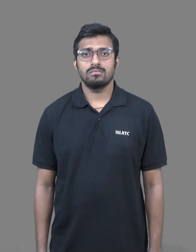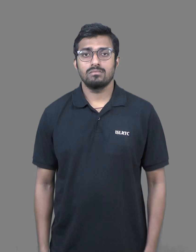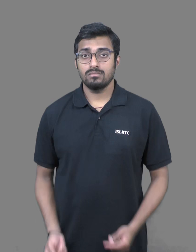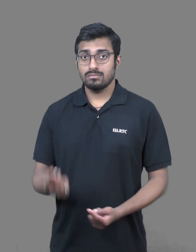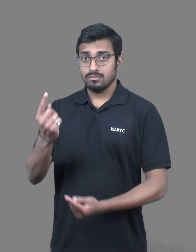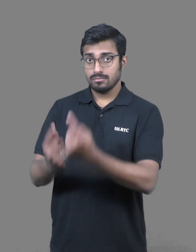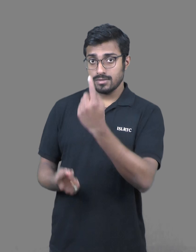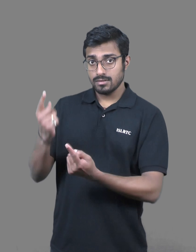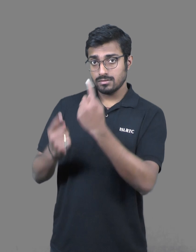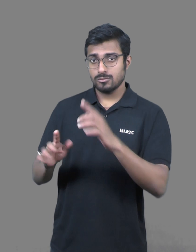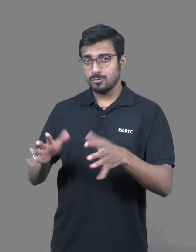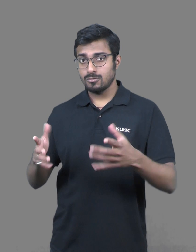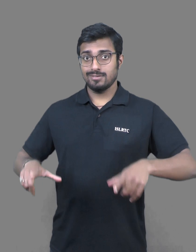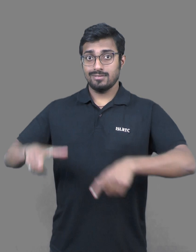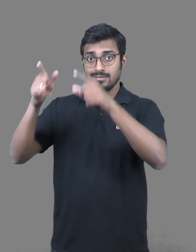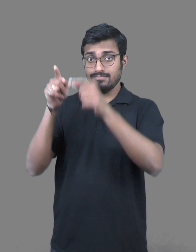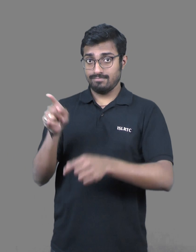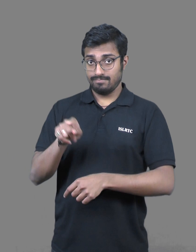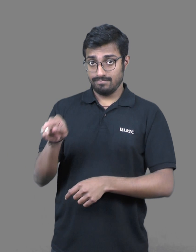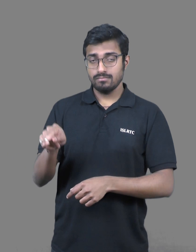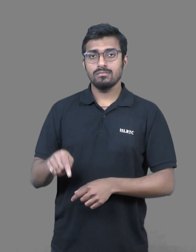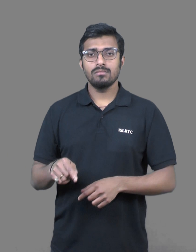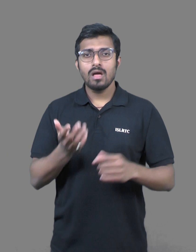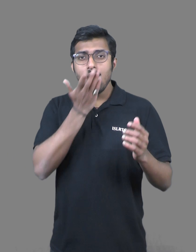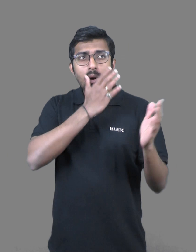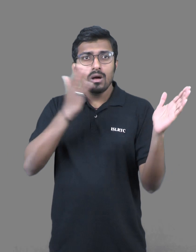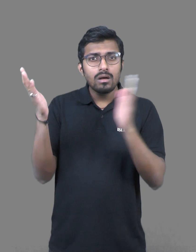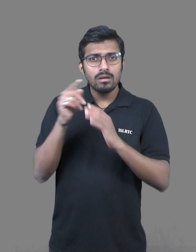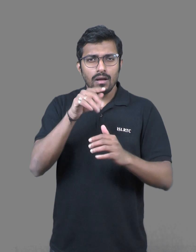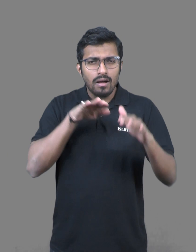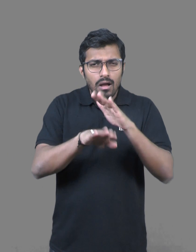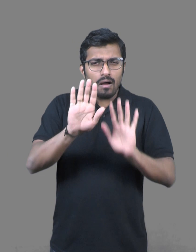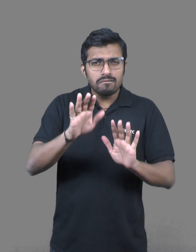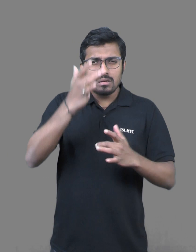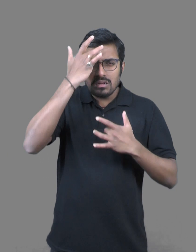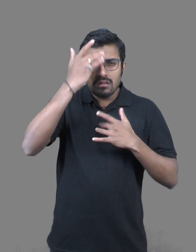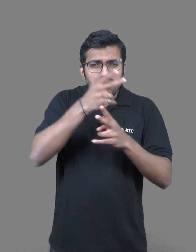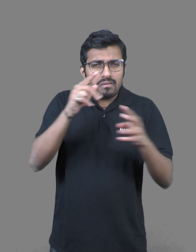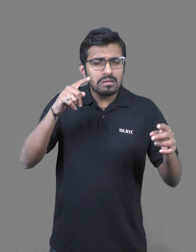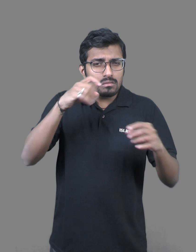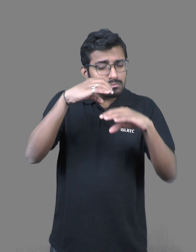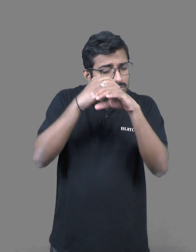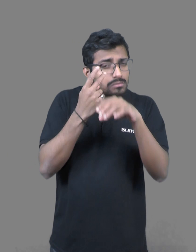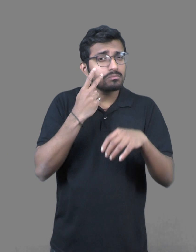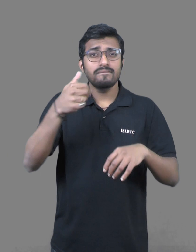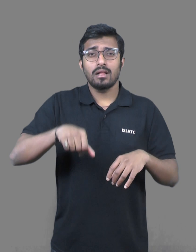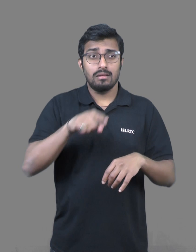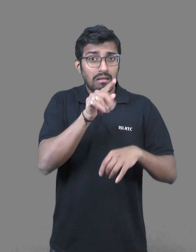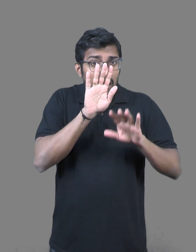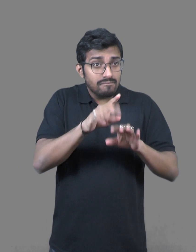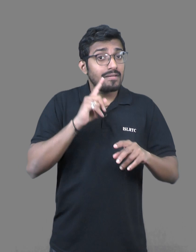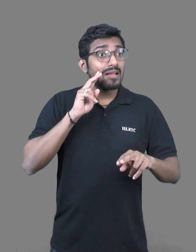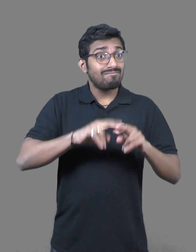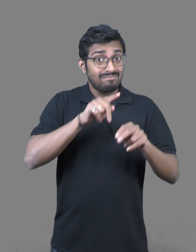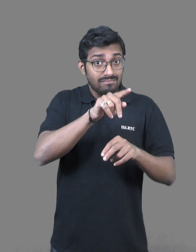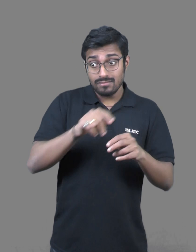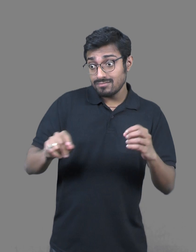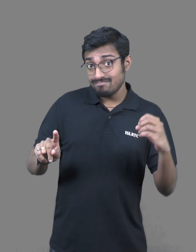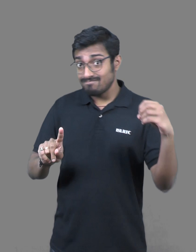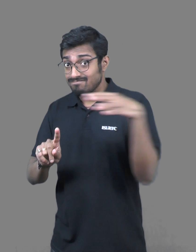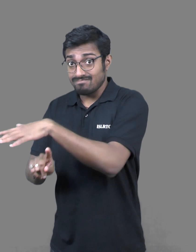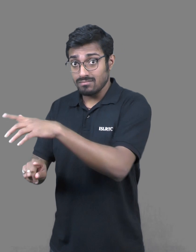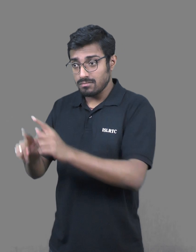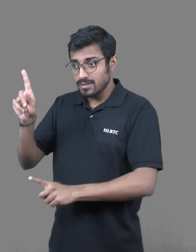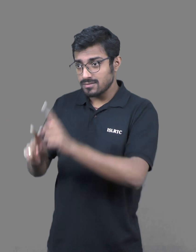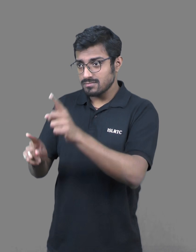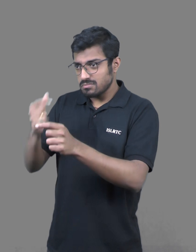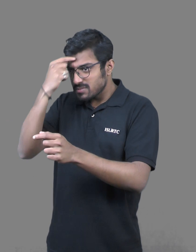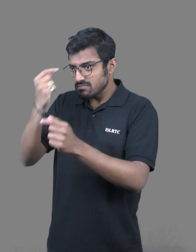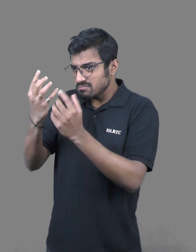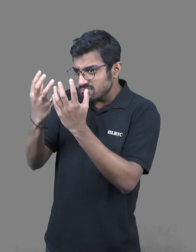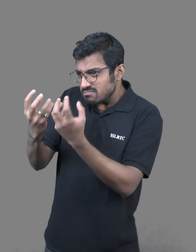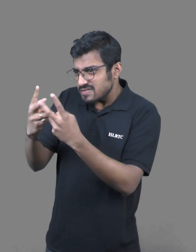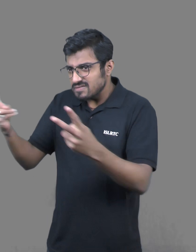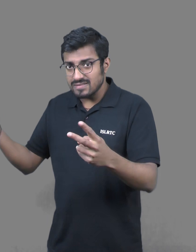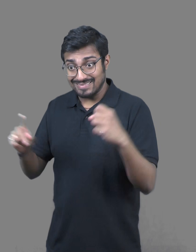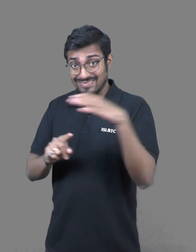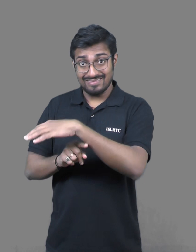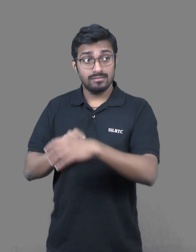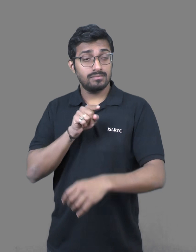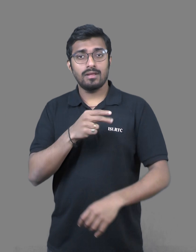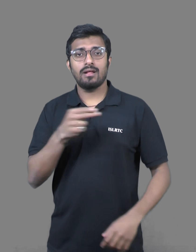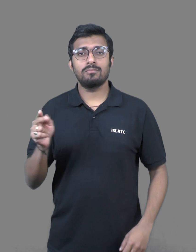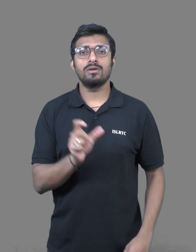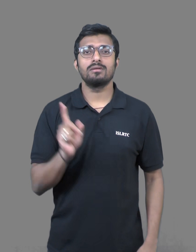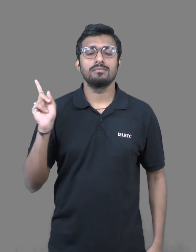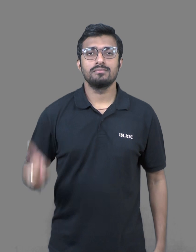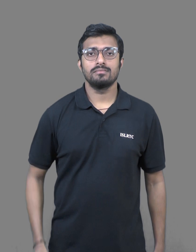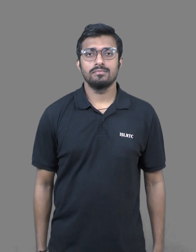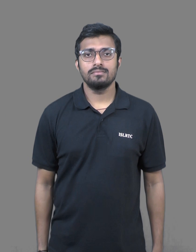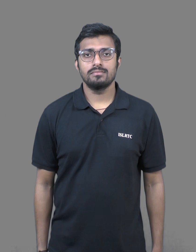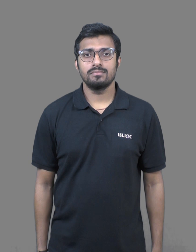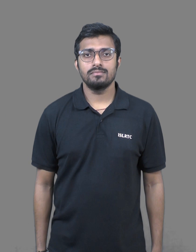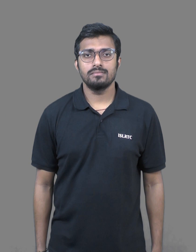Wind Borne Disease